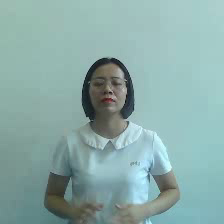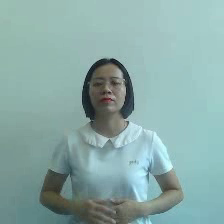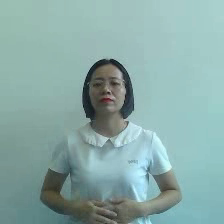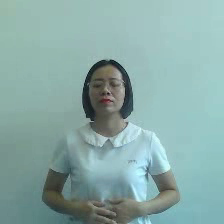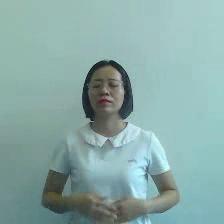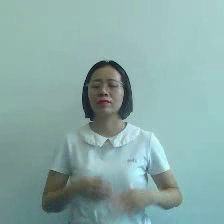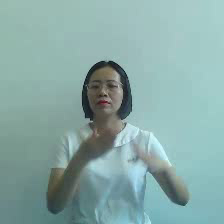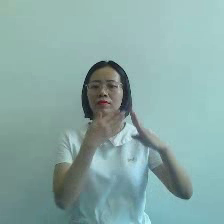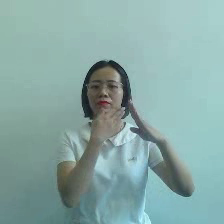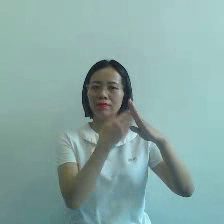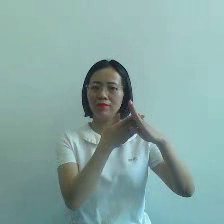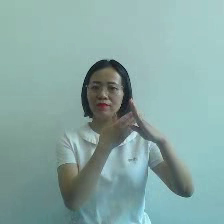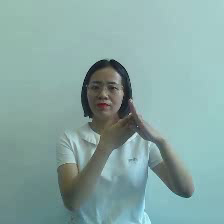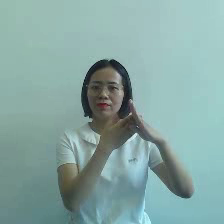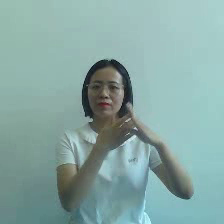Trường học